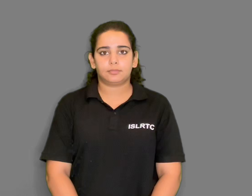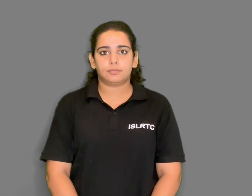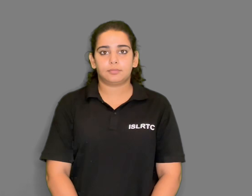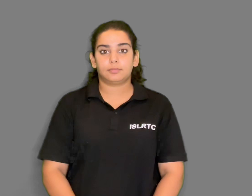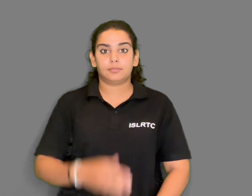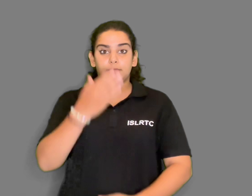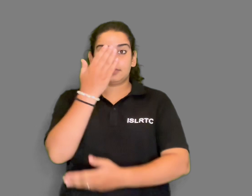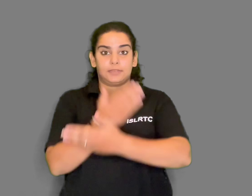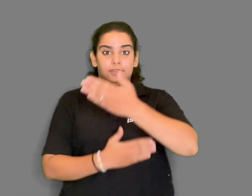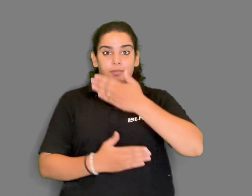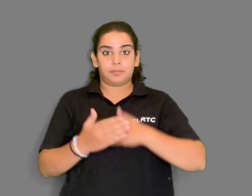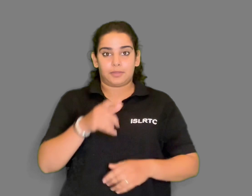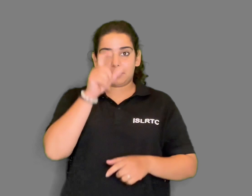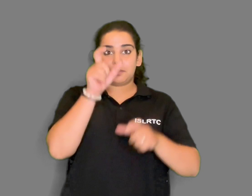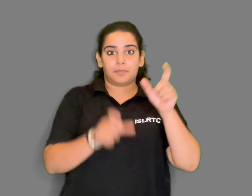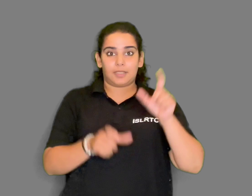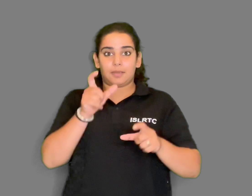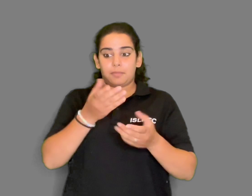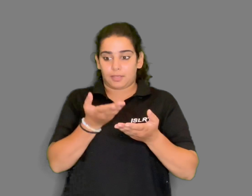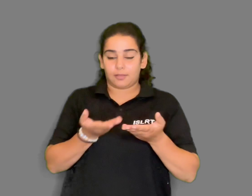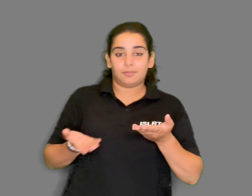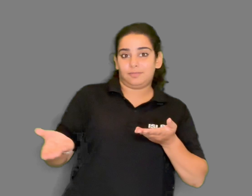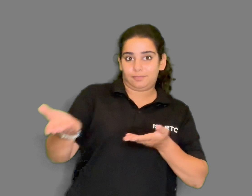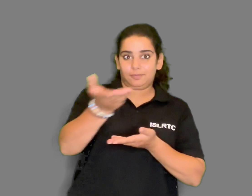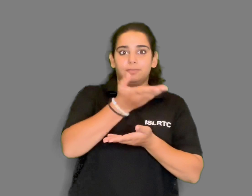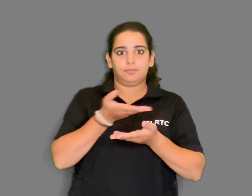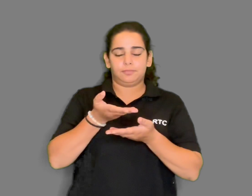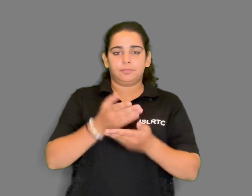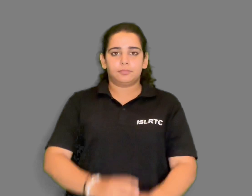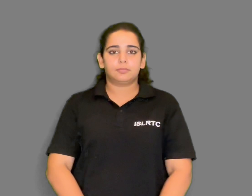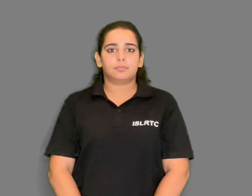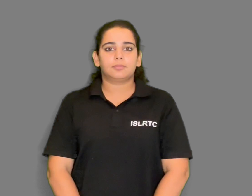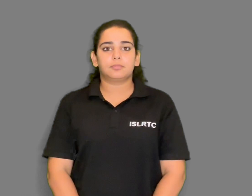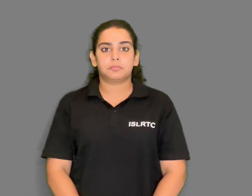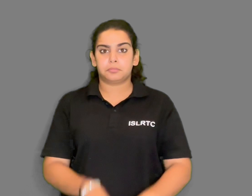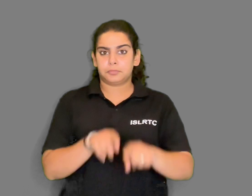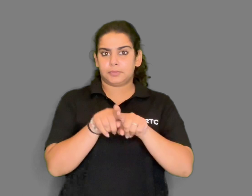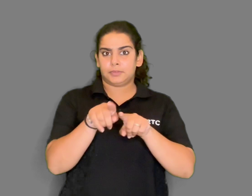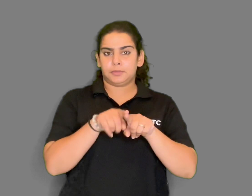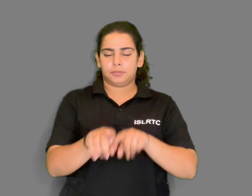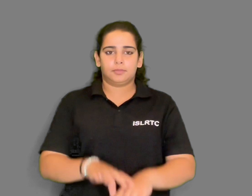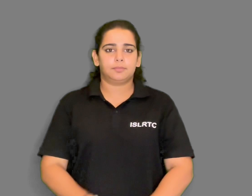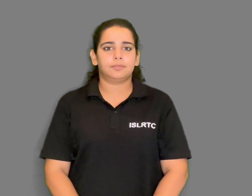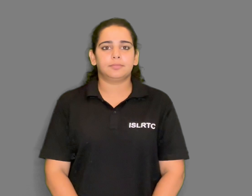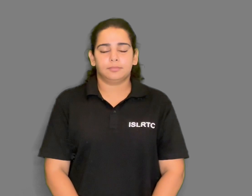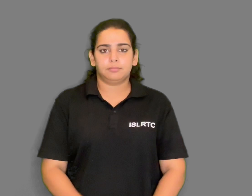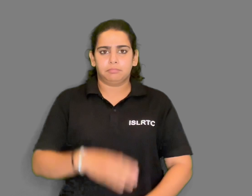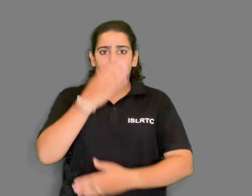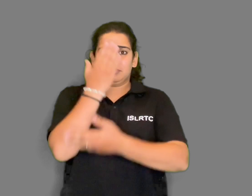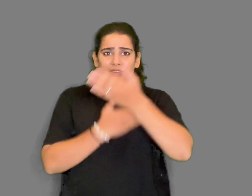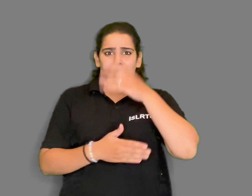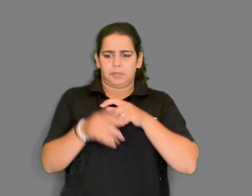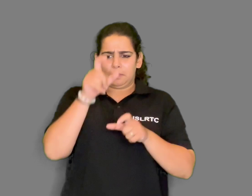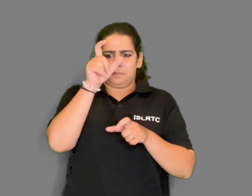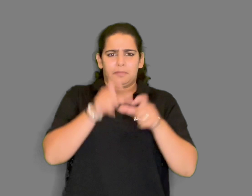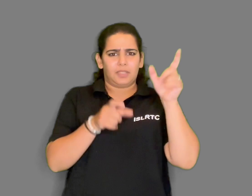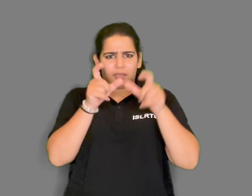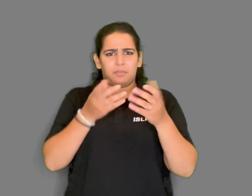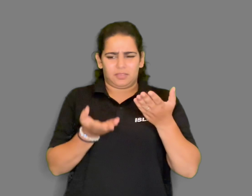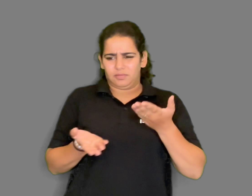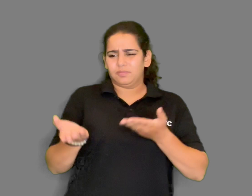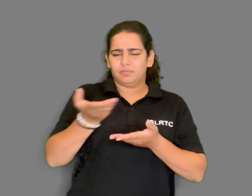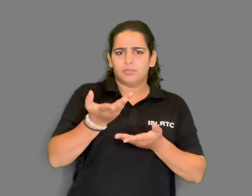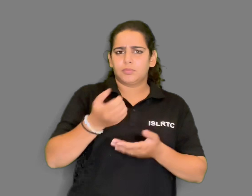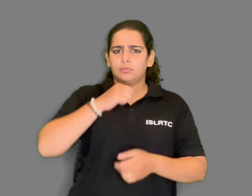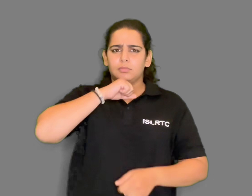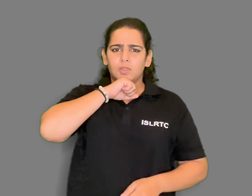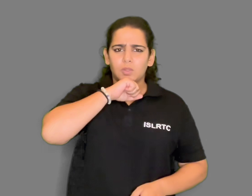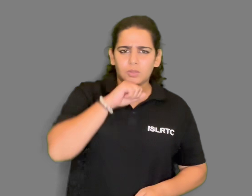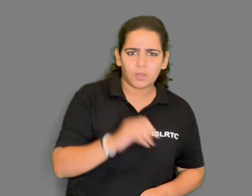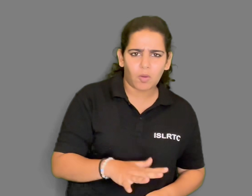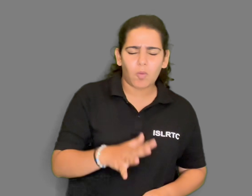Junior for or denoting young or younger people